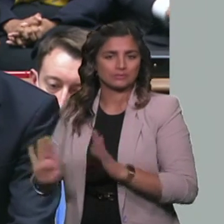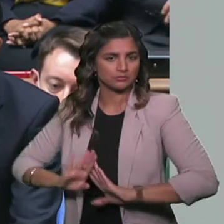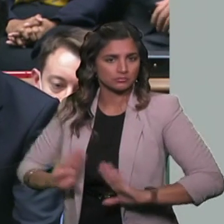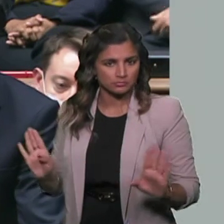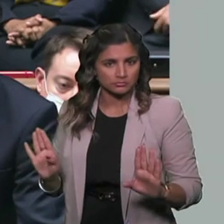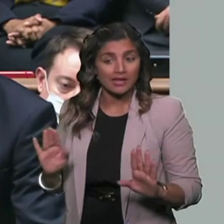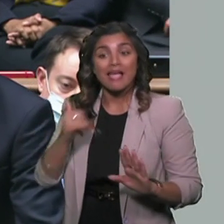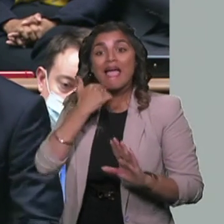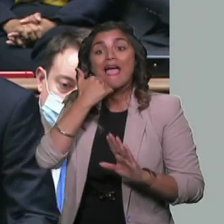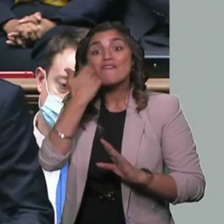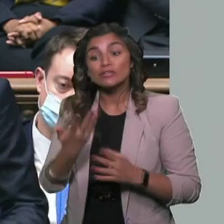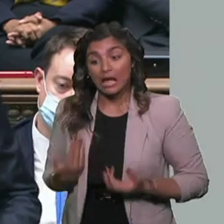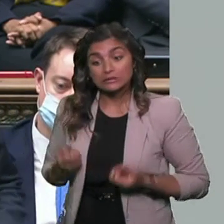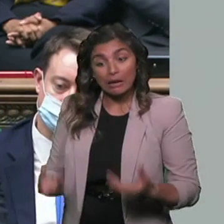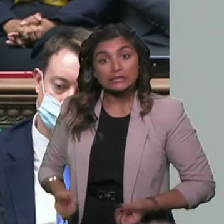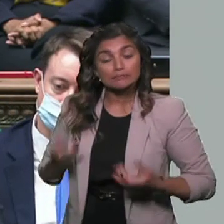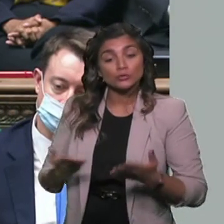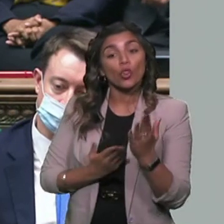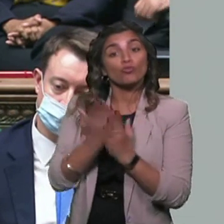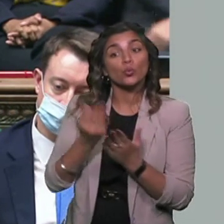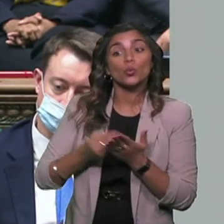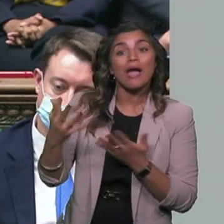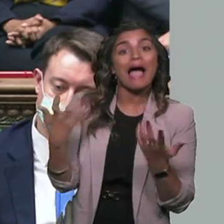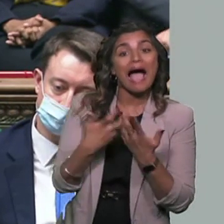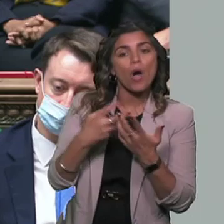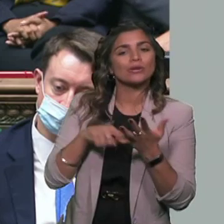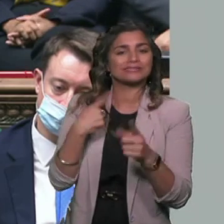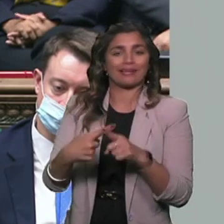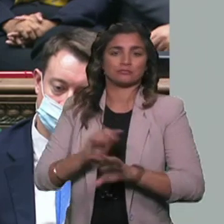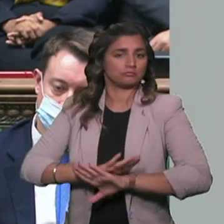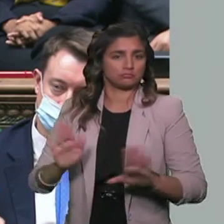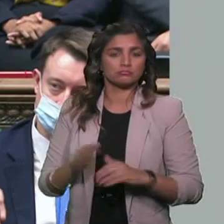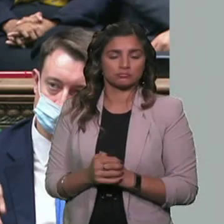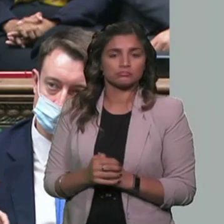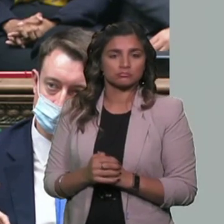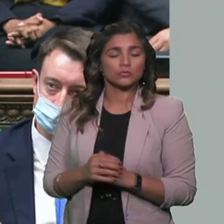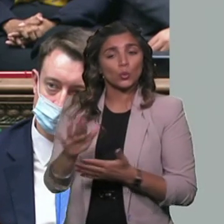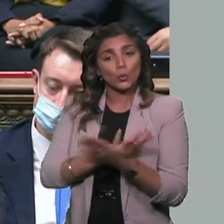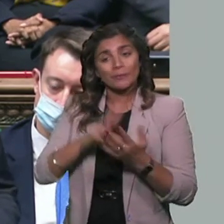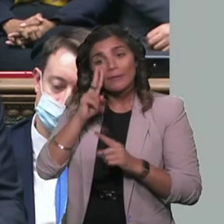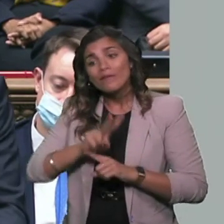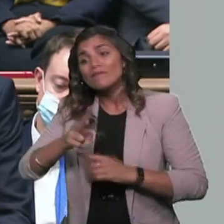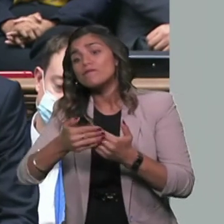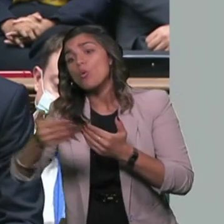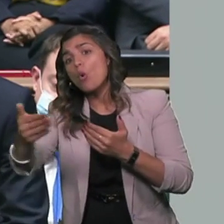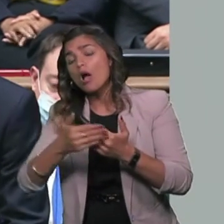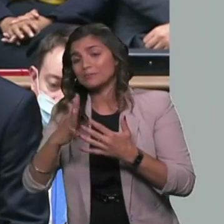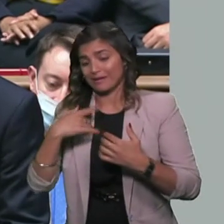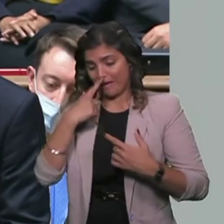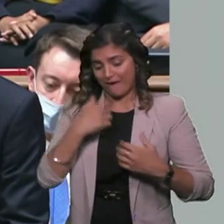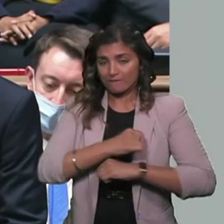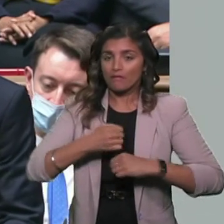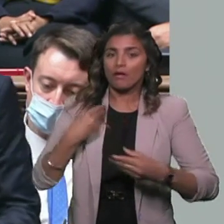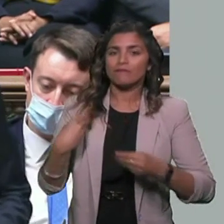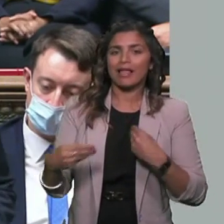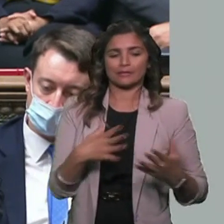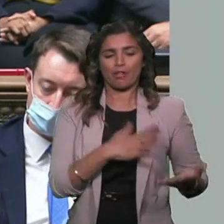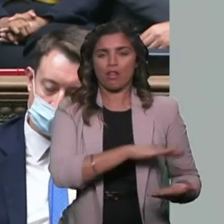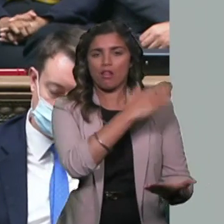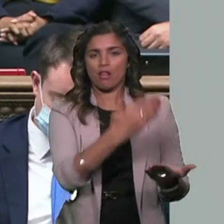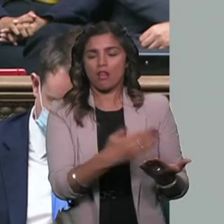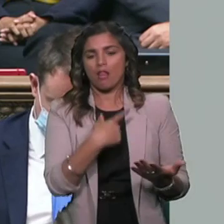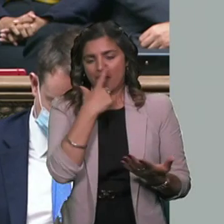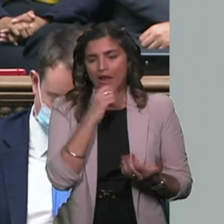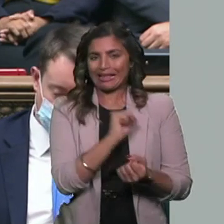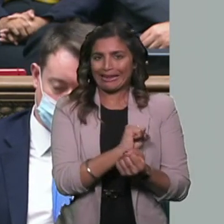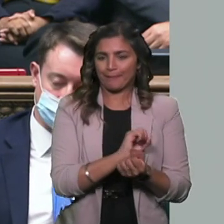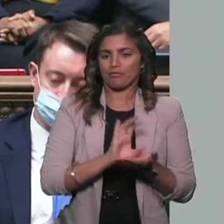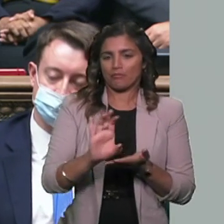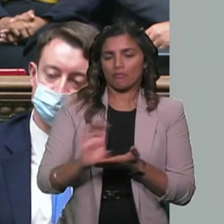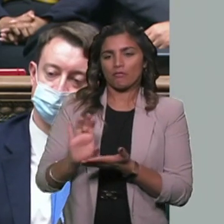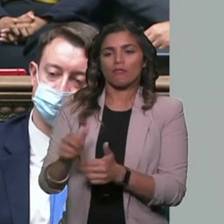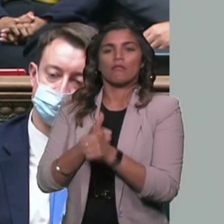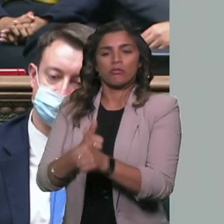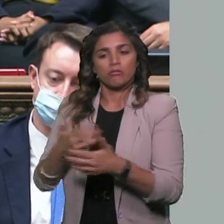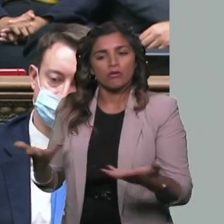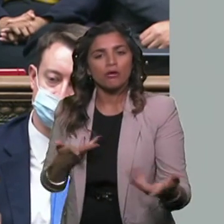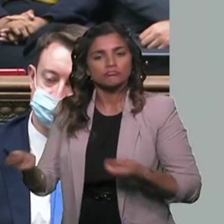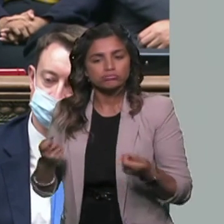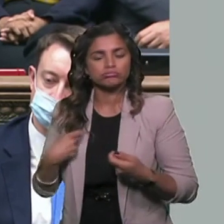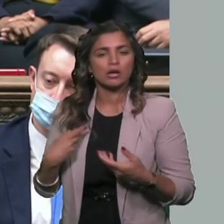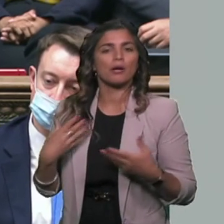Both rules must be met by the third year of every forecast period, giving us the flexibility to respond to crises while credibly keeping the public finances under control.